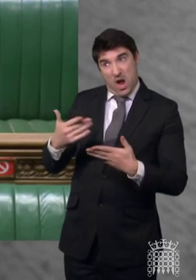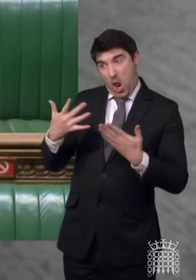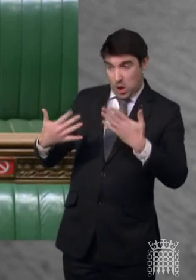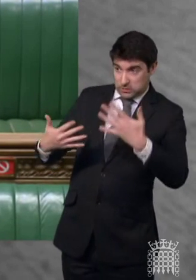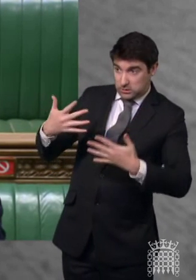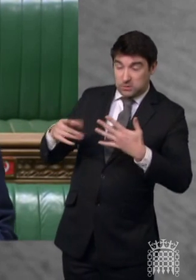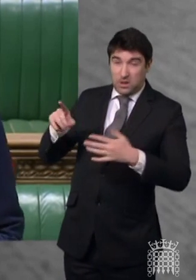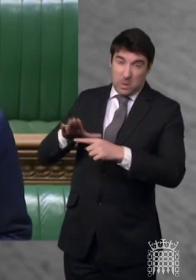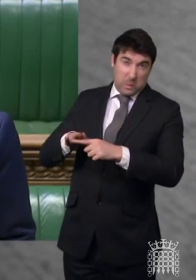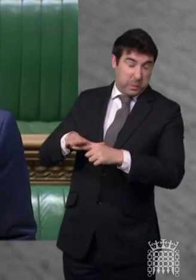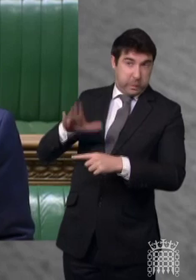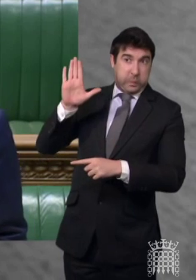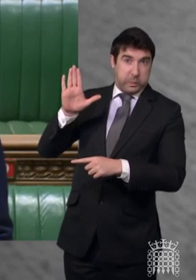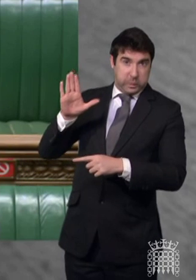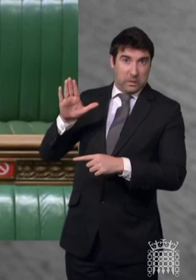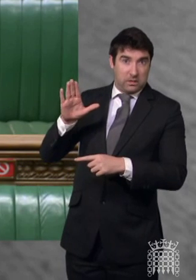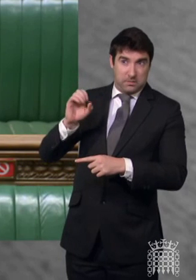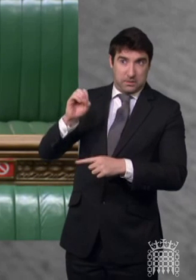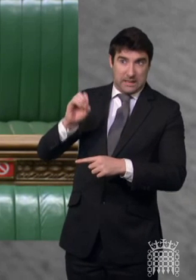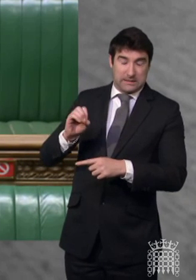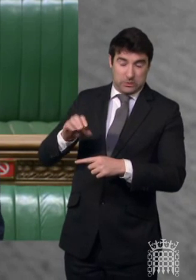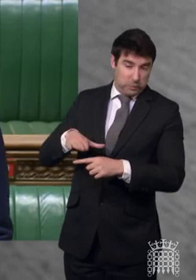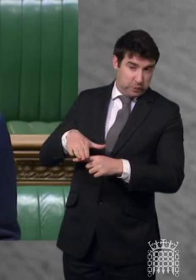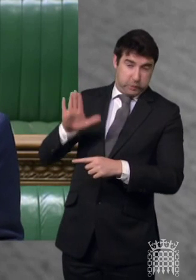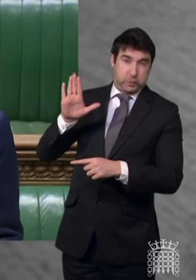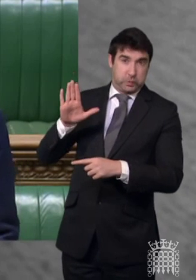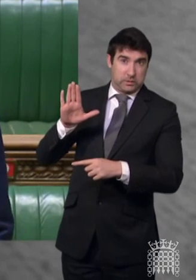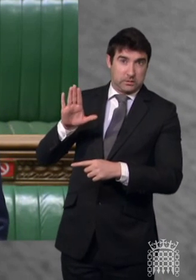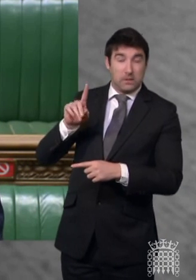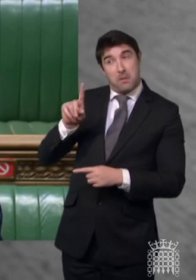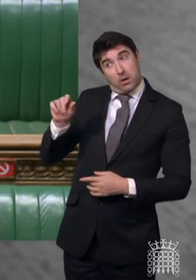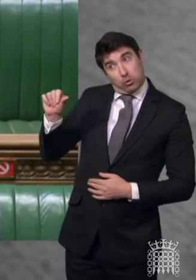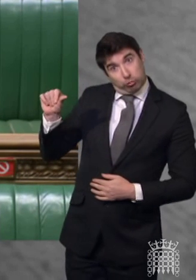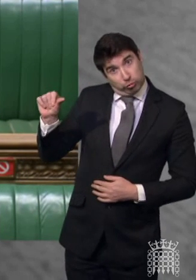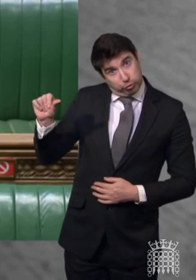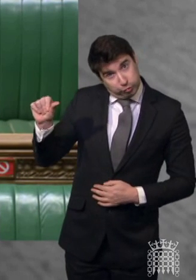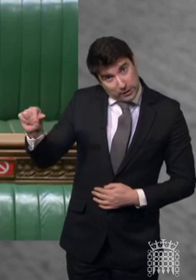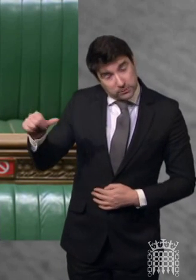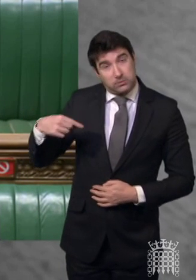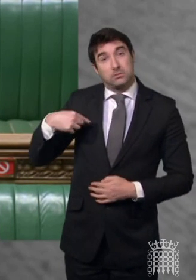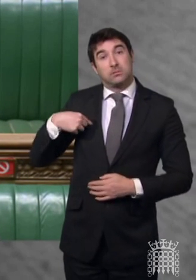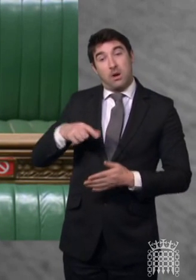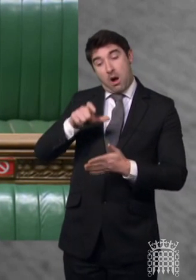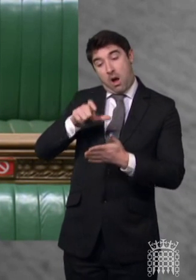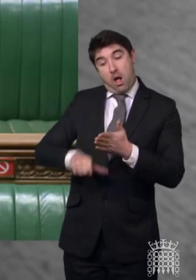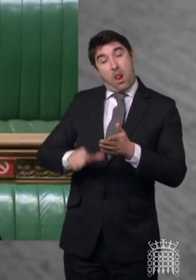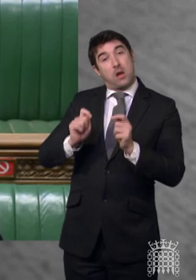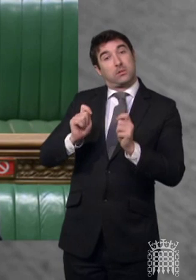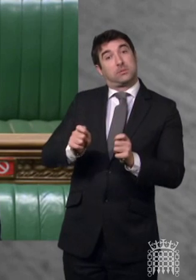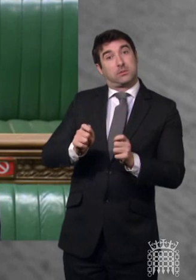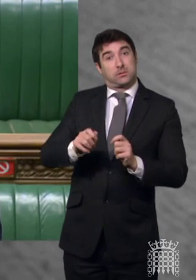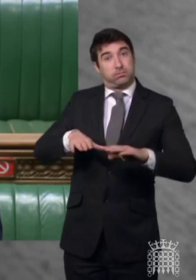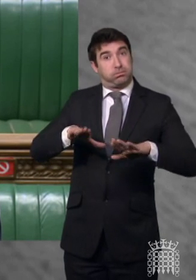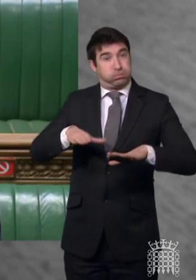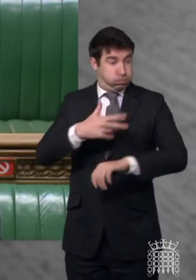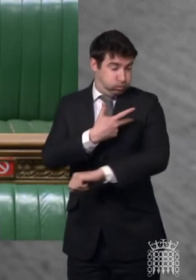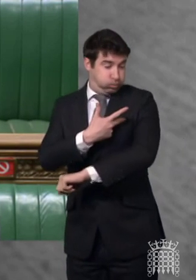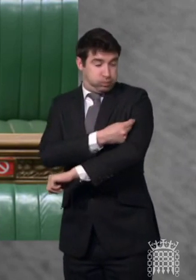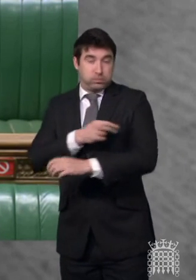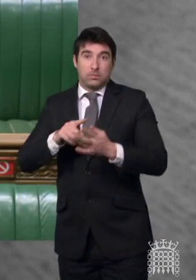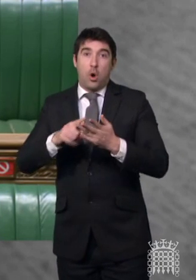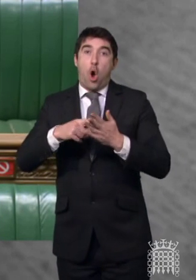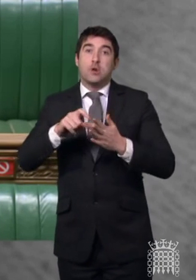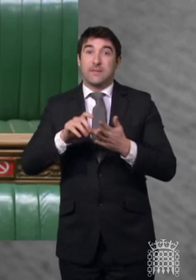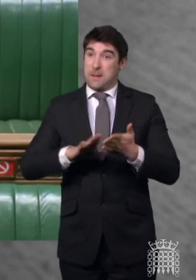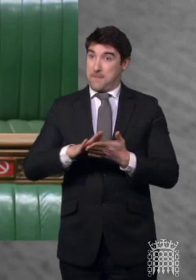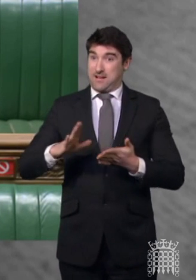He is also right that, thanks to the approval of this vaccine, alongside the Pfizer-BioNTech vaccine, the end is in sight.